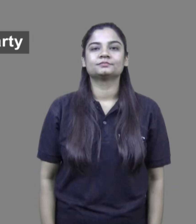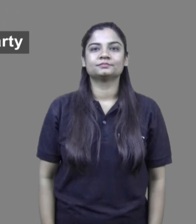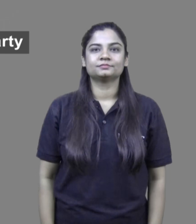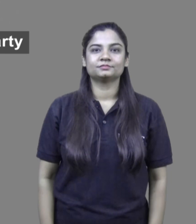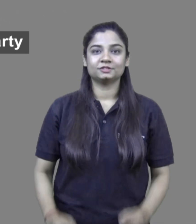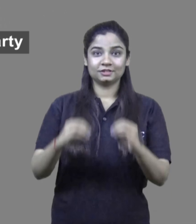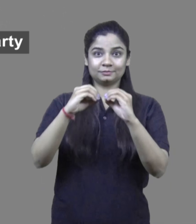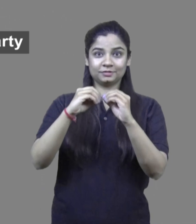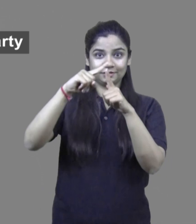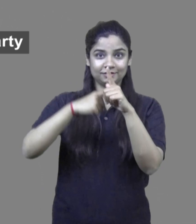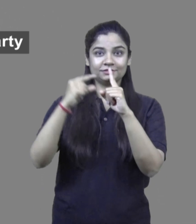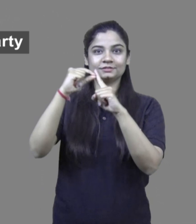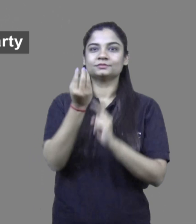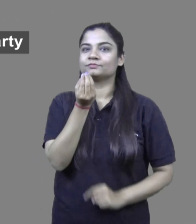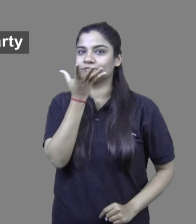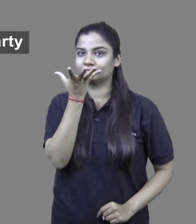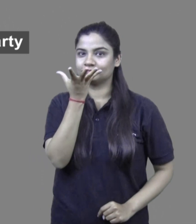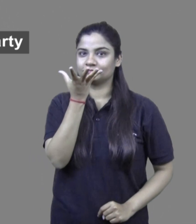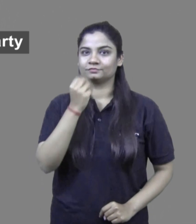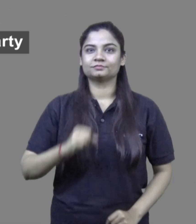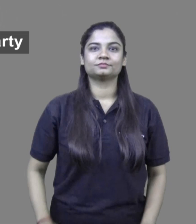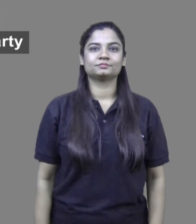Bharatiya Janata Party (BJP)